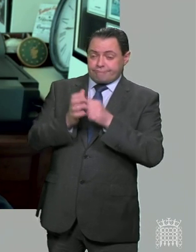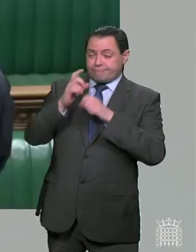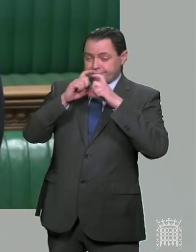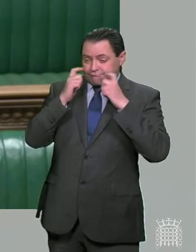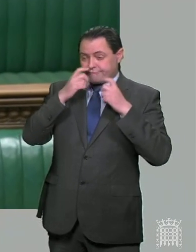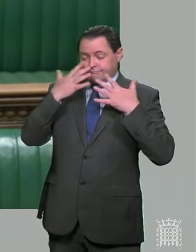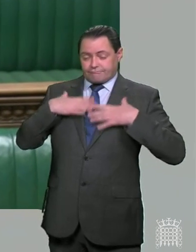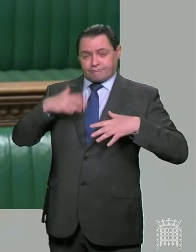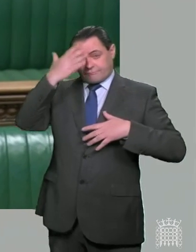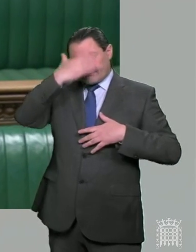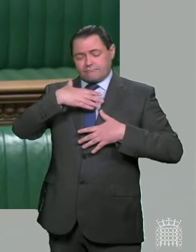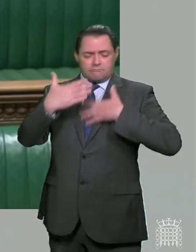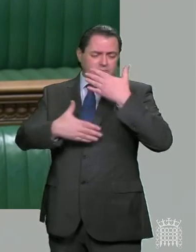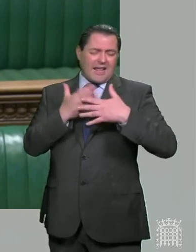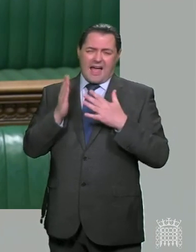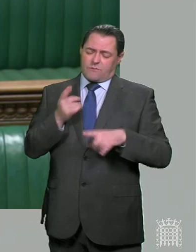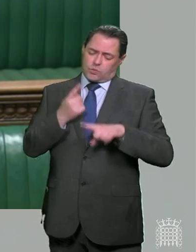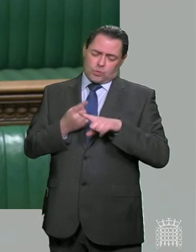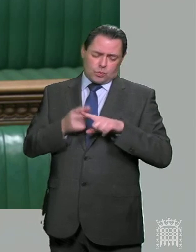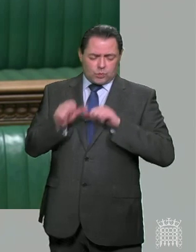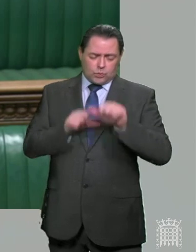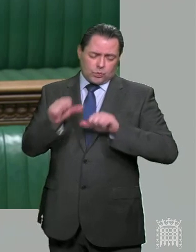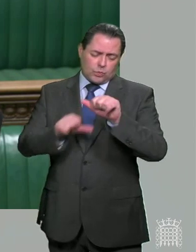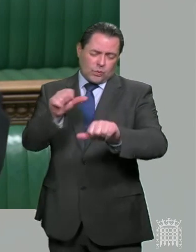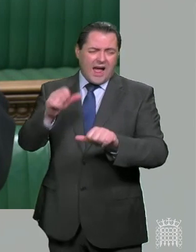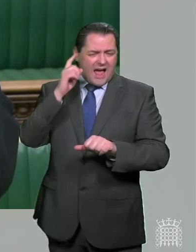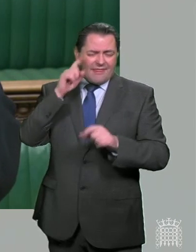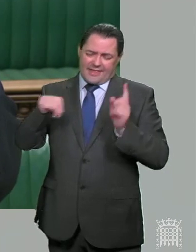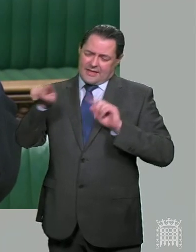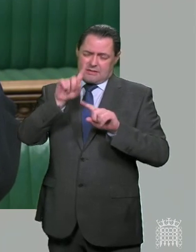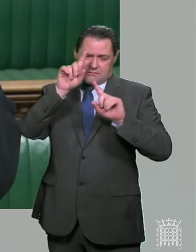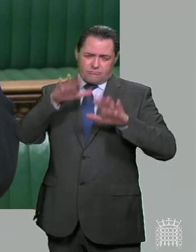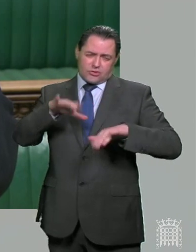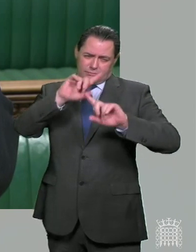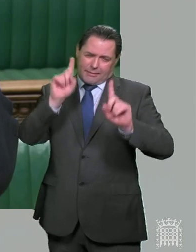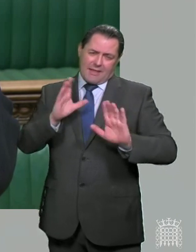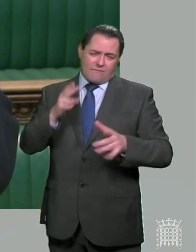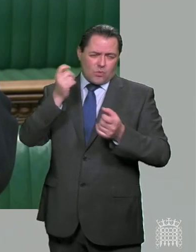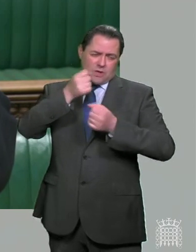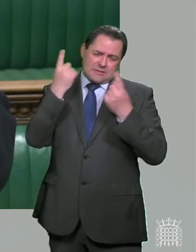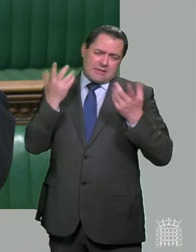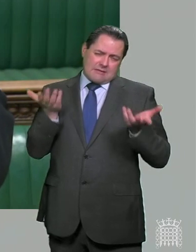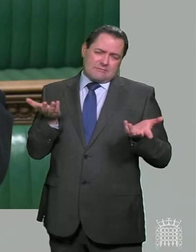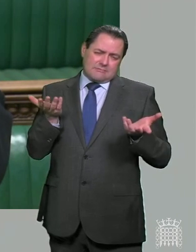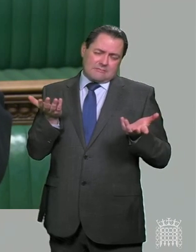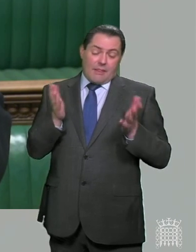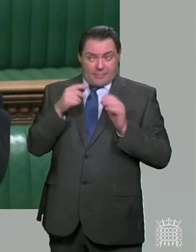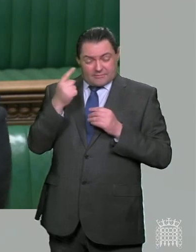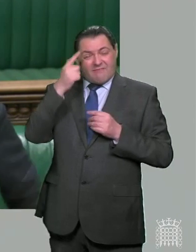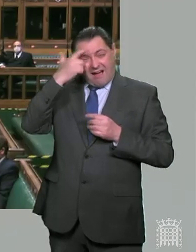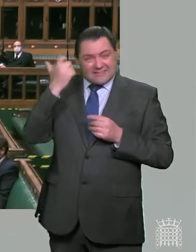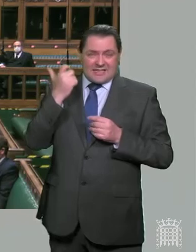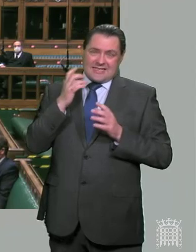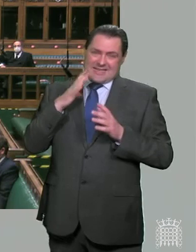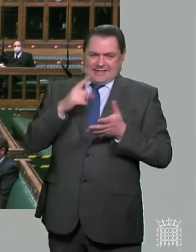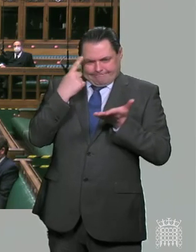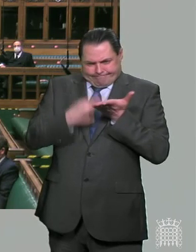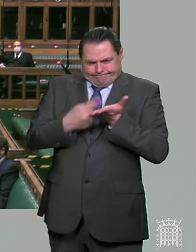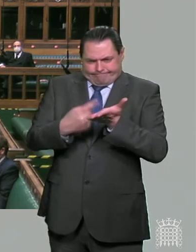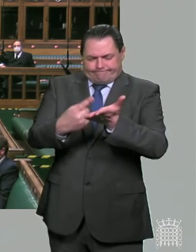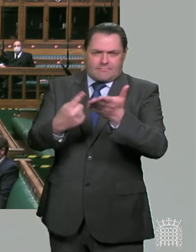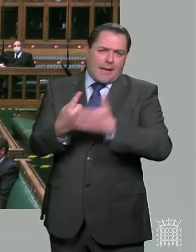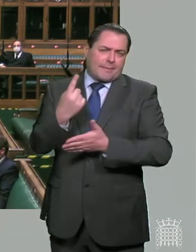We have had to work at incredible speed, and I think the people of this country understand that it is sometimes necessary to act decisively to get things done.